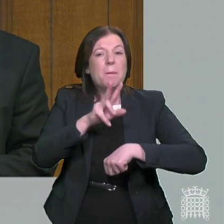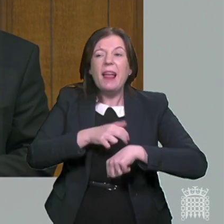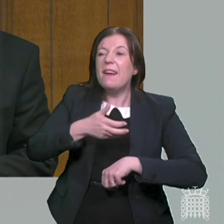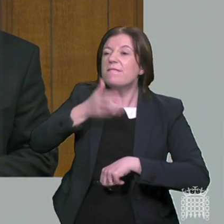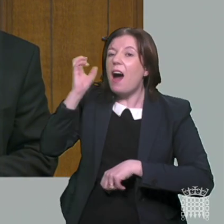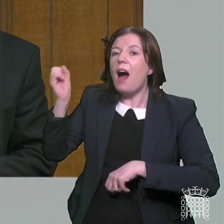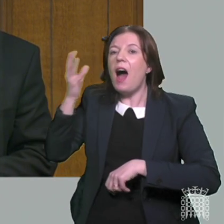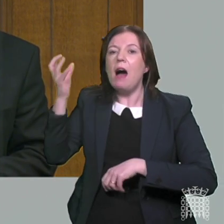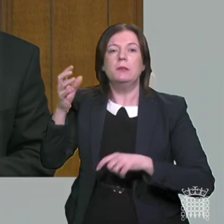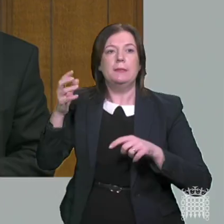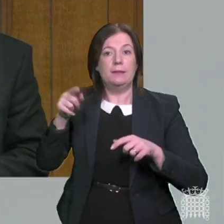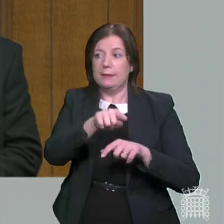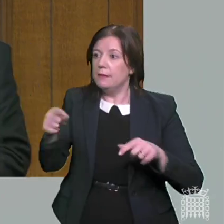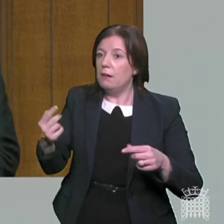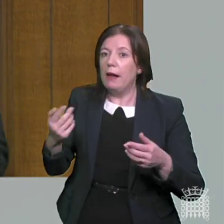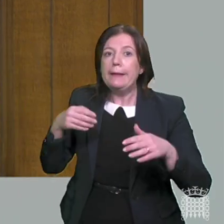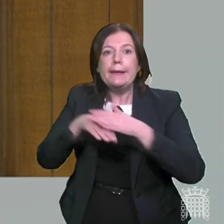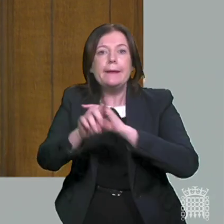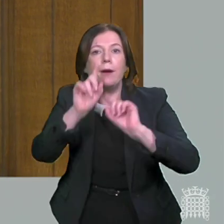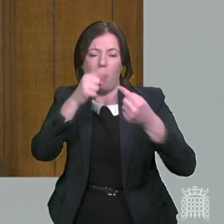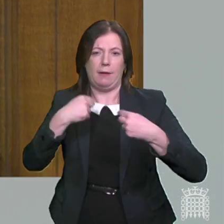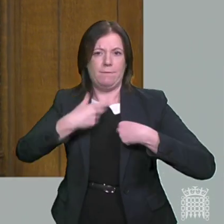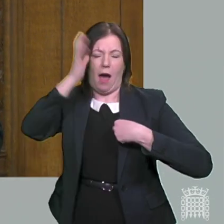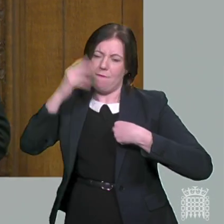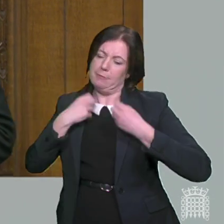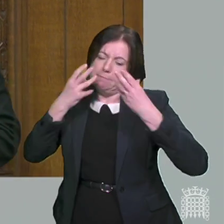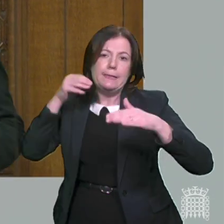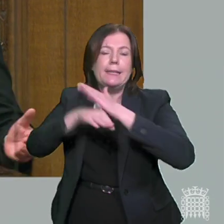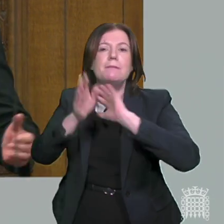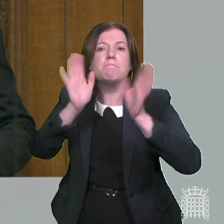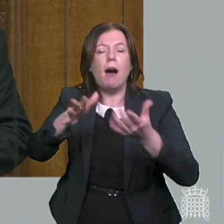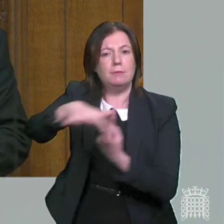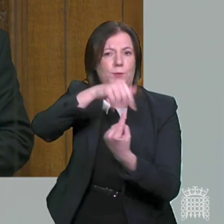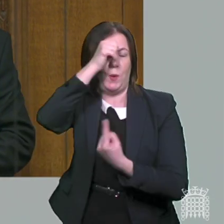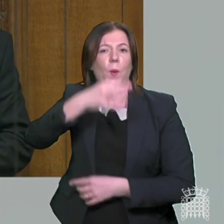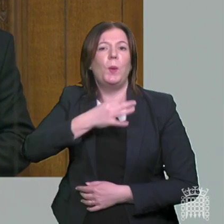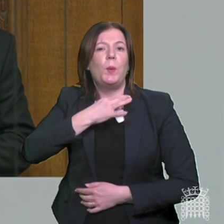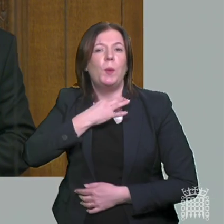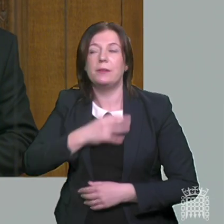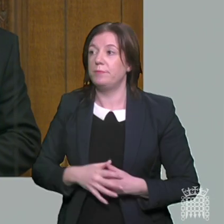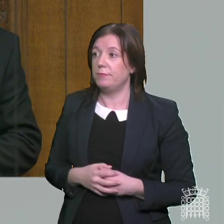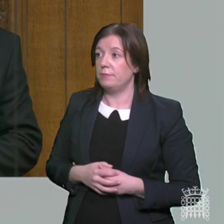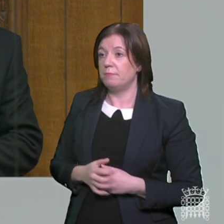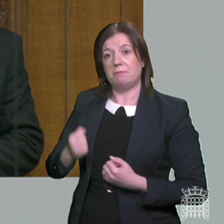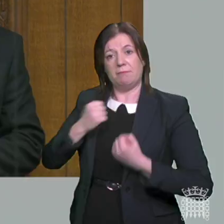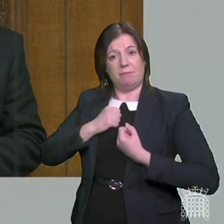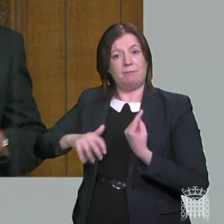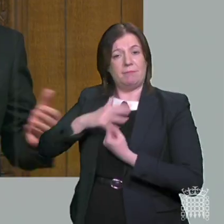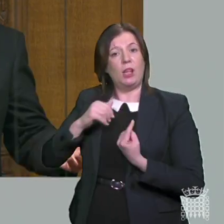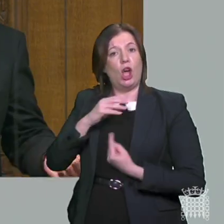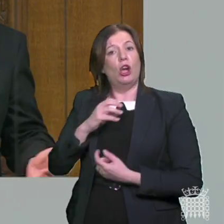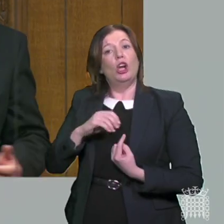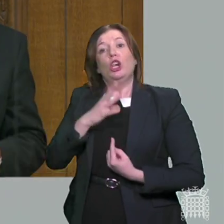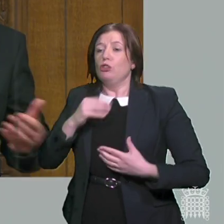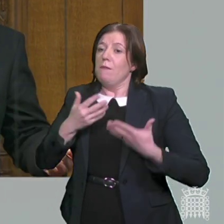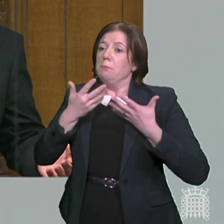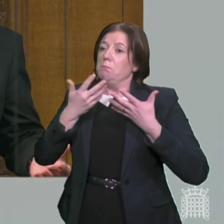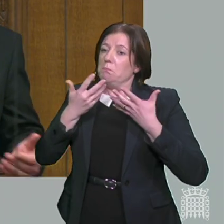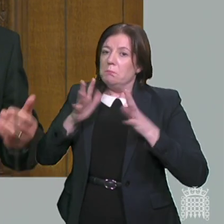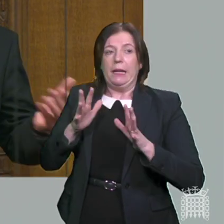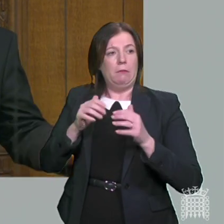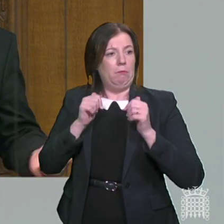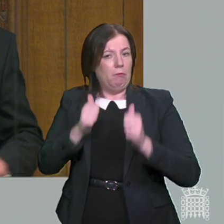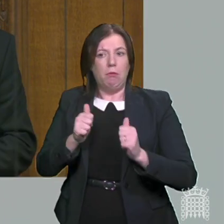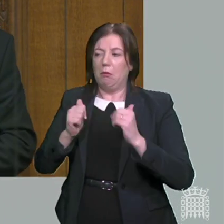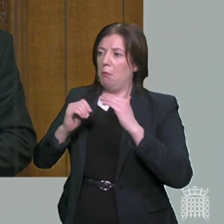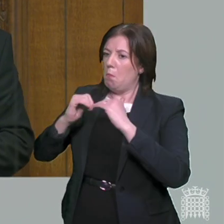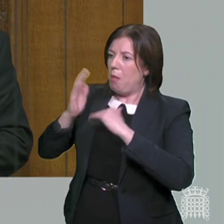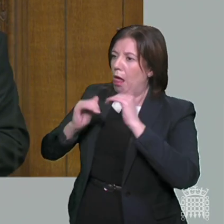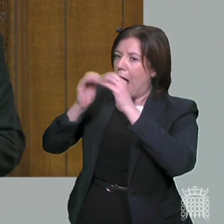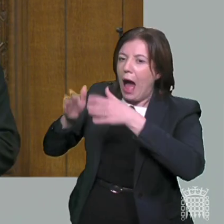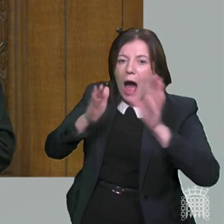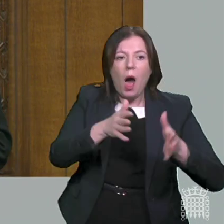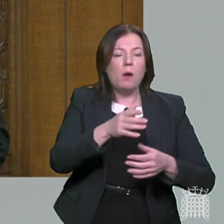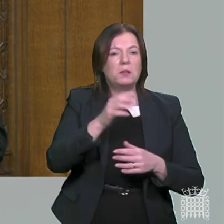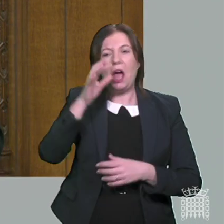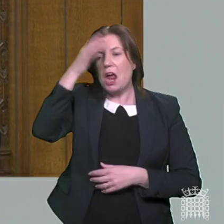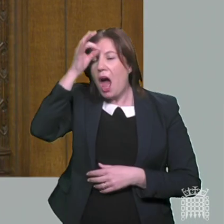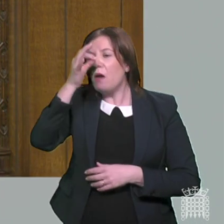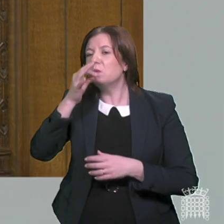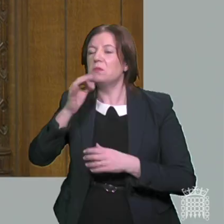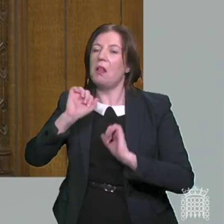Our thoughts and prayers should be with them. Dacorum Borough Council, the Conservative-led council in my constituency, has done a fantastic job of building new houses, including social housing and council houses.